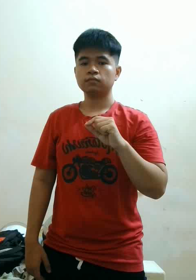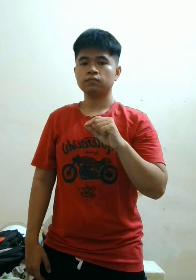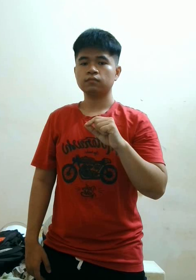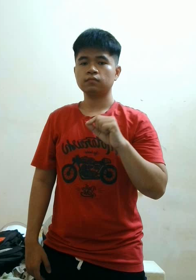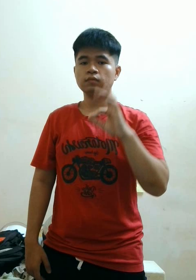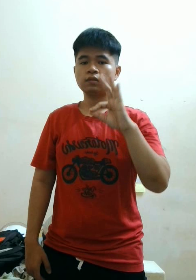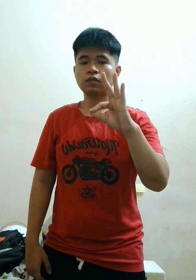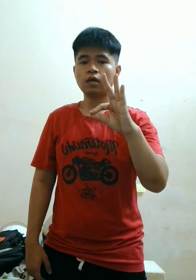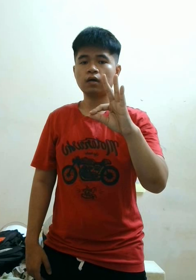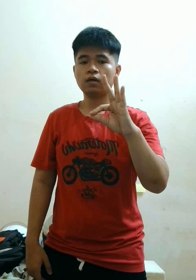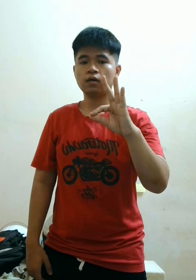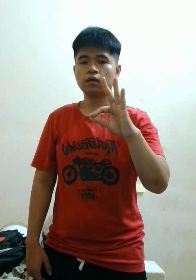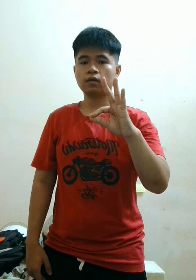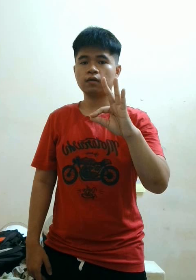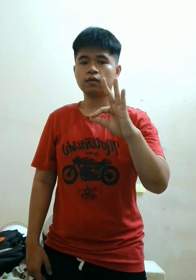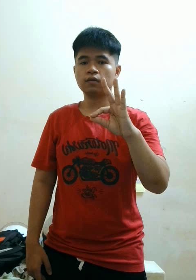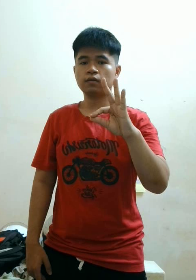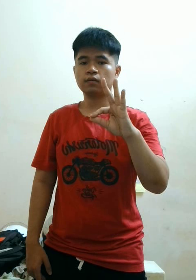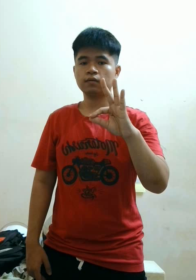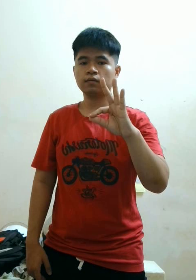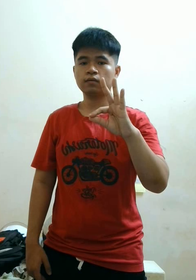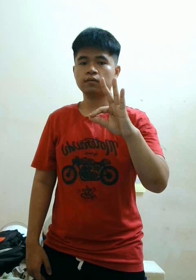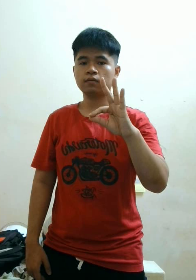t